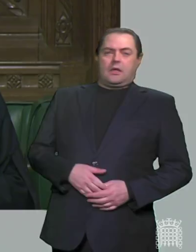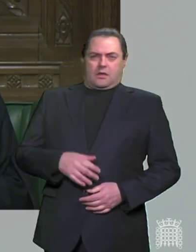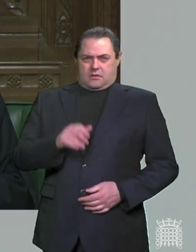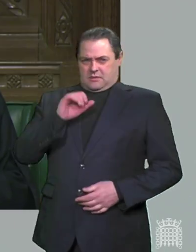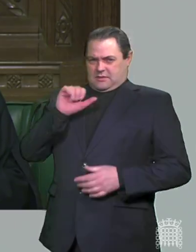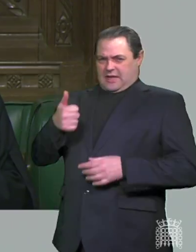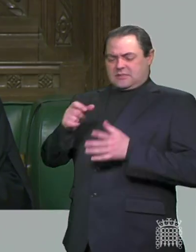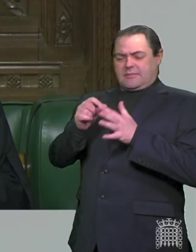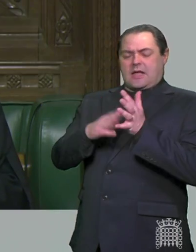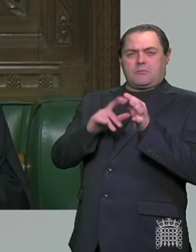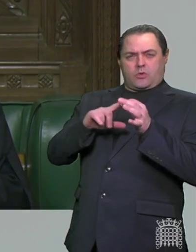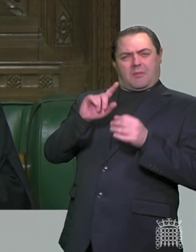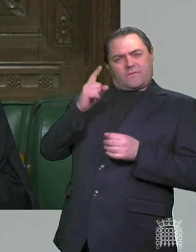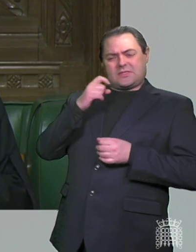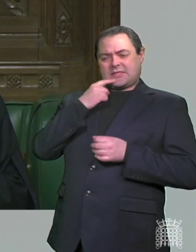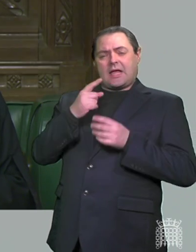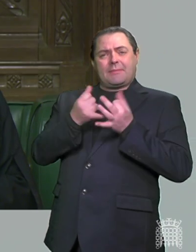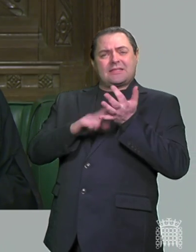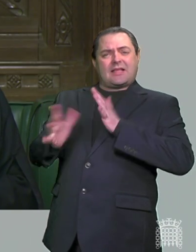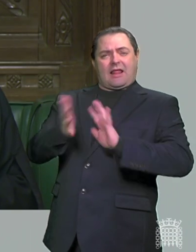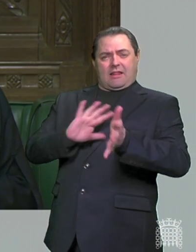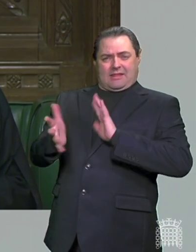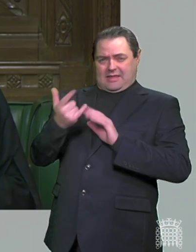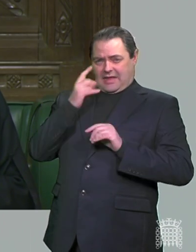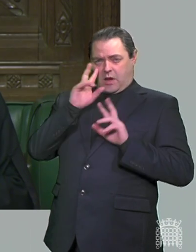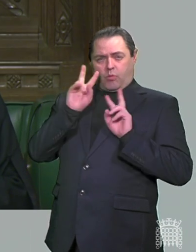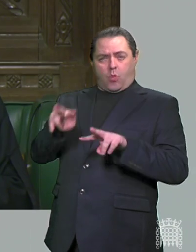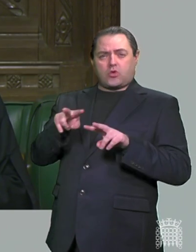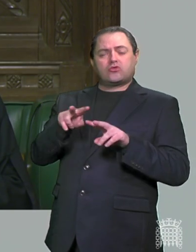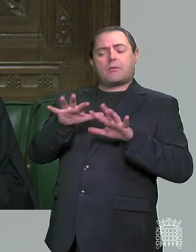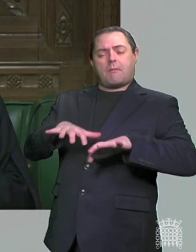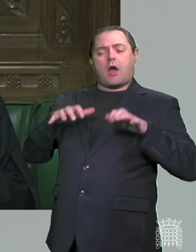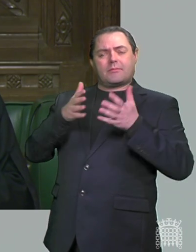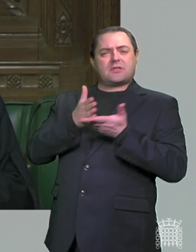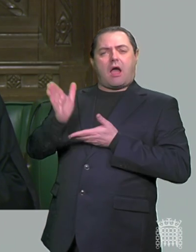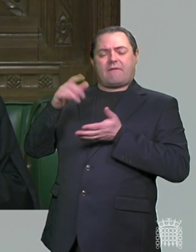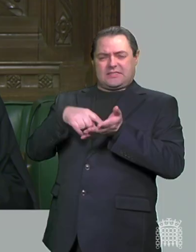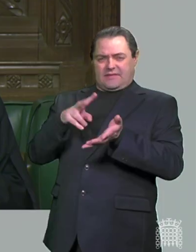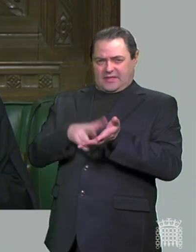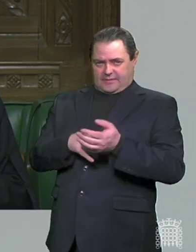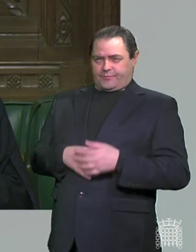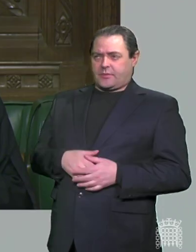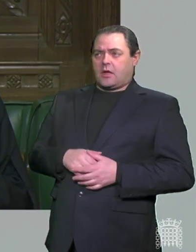interpretation of proceedings is available to watch on parliamentlive.tv.